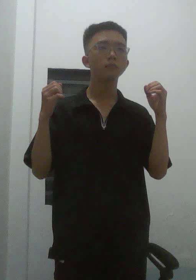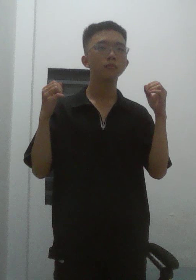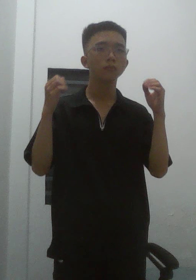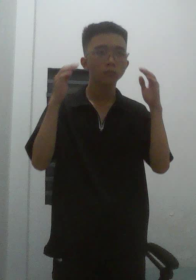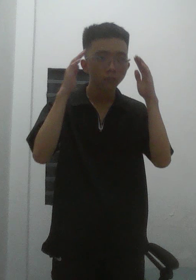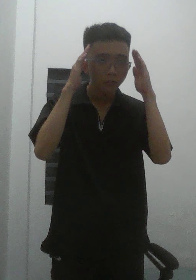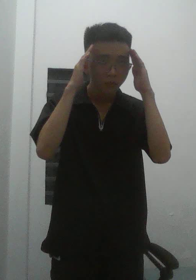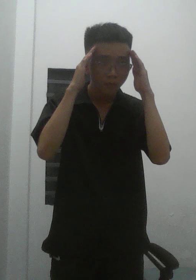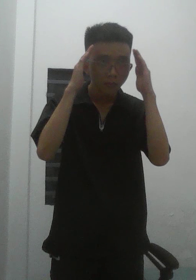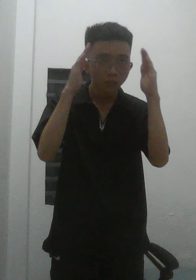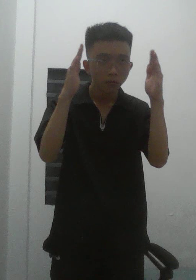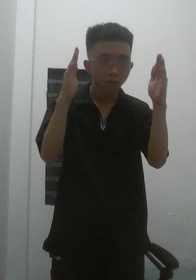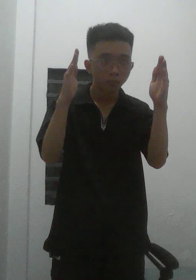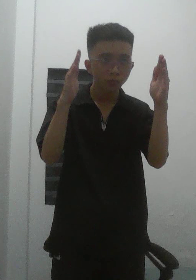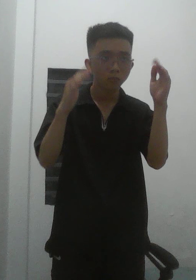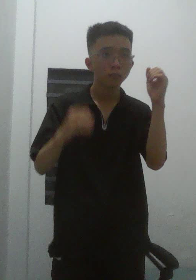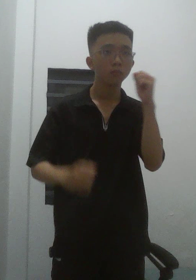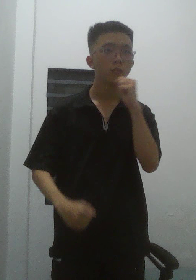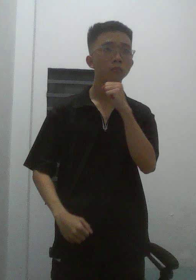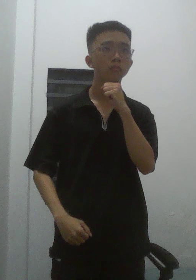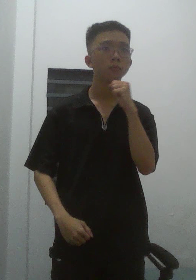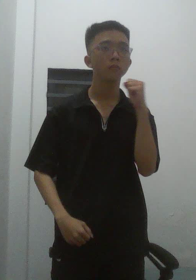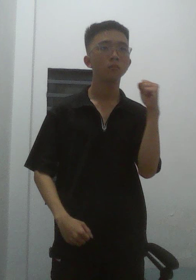khong quan tam